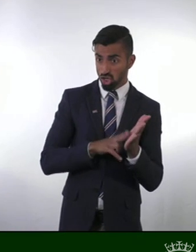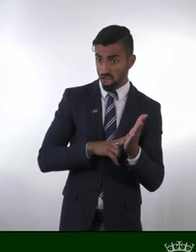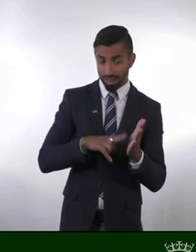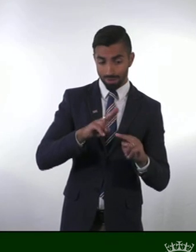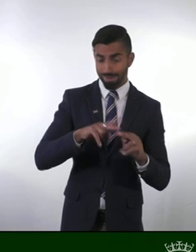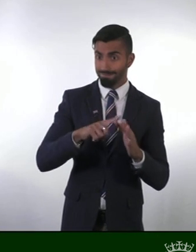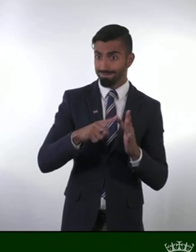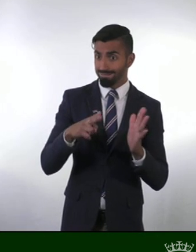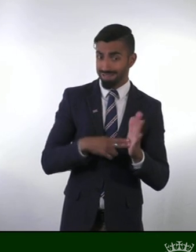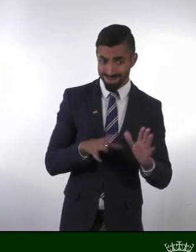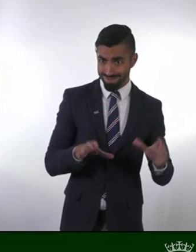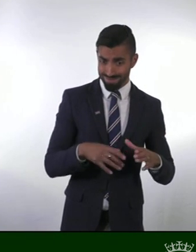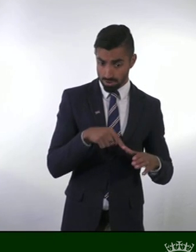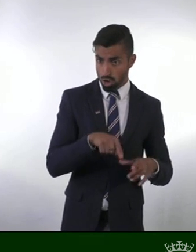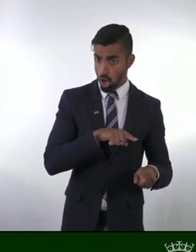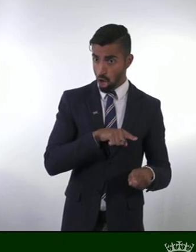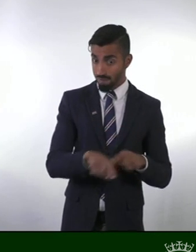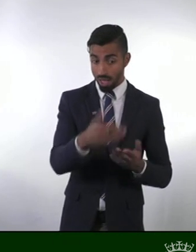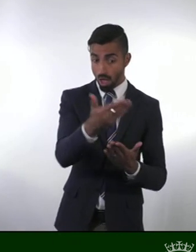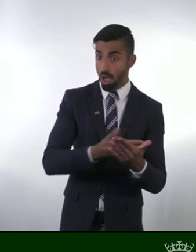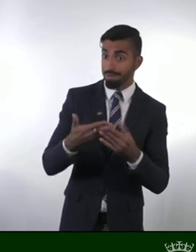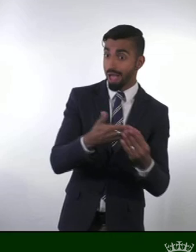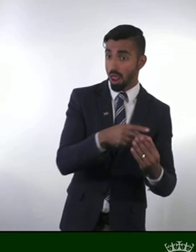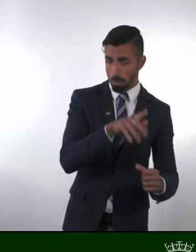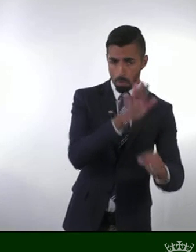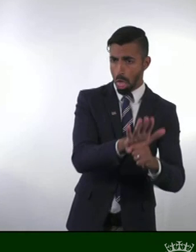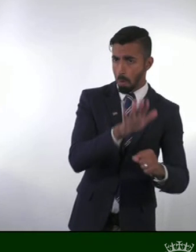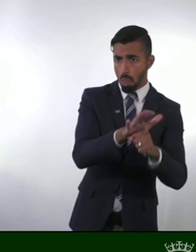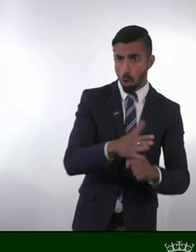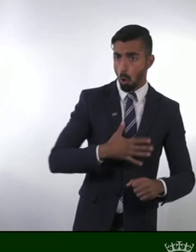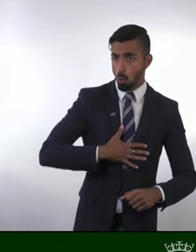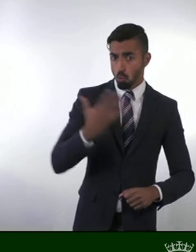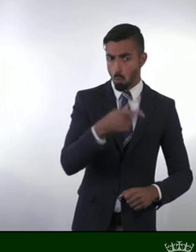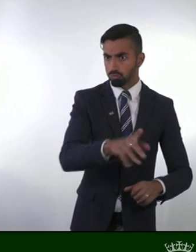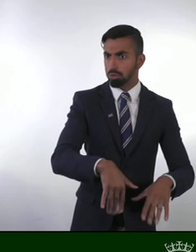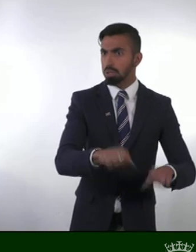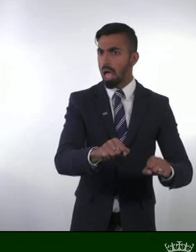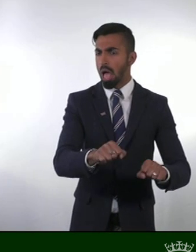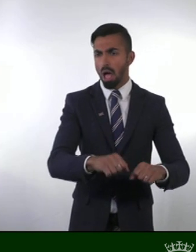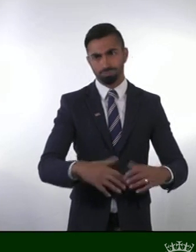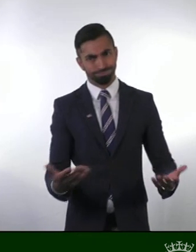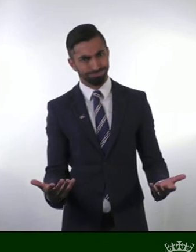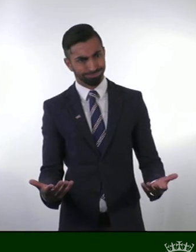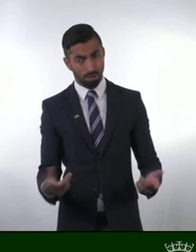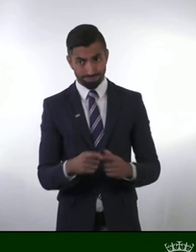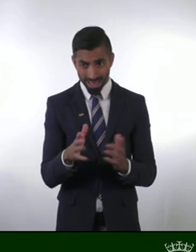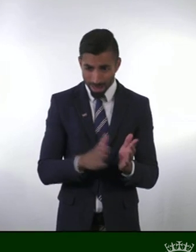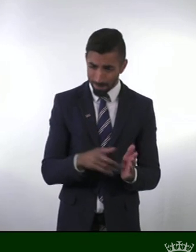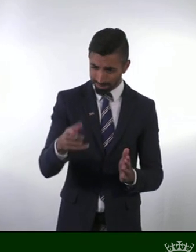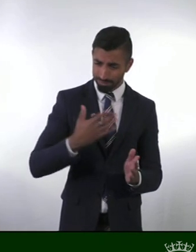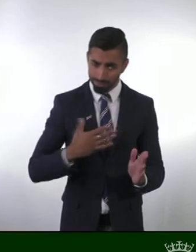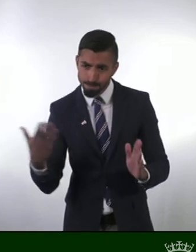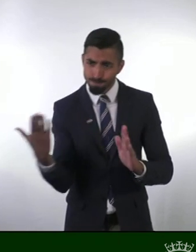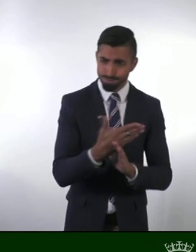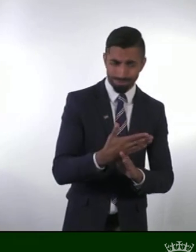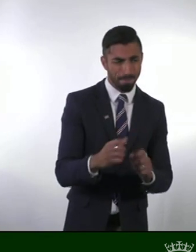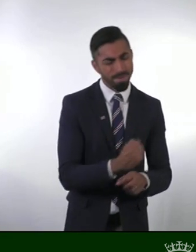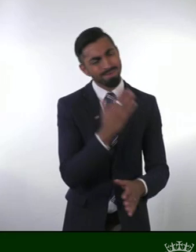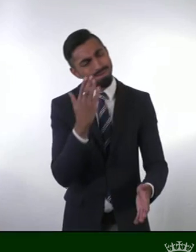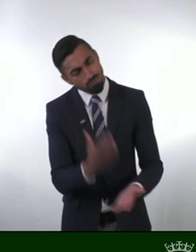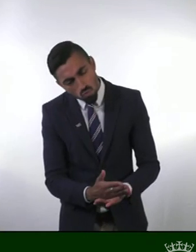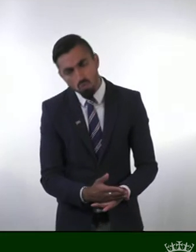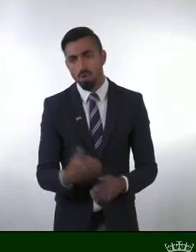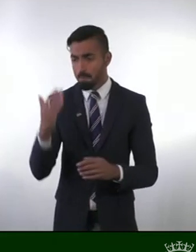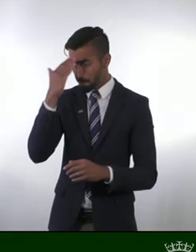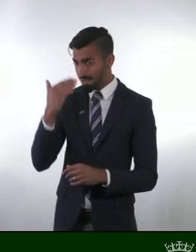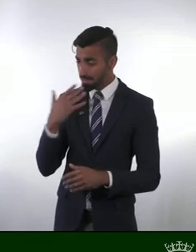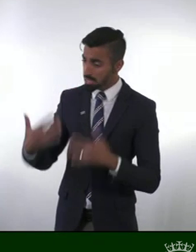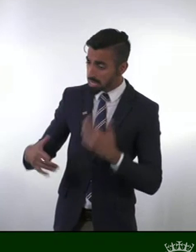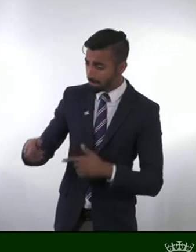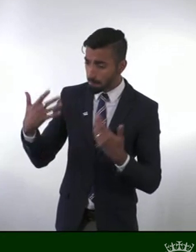Will the Prime Minister and his Government now commit to doing all they can to move this matter forward so that our most vulnerable of innocent victims can receive this pension?